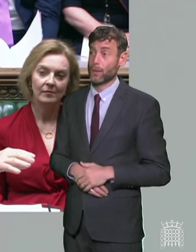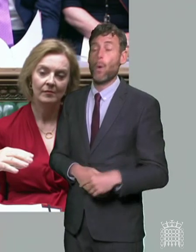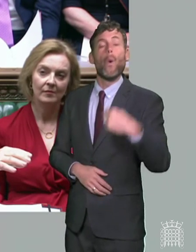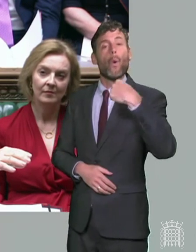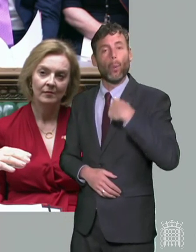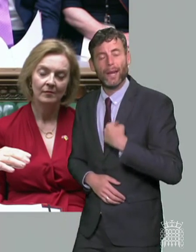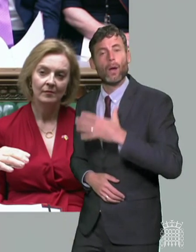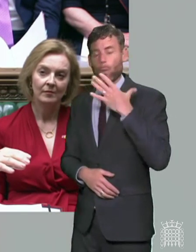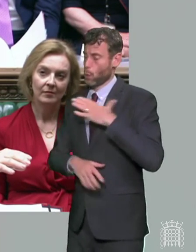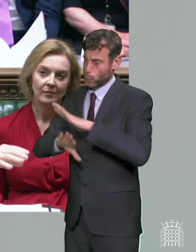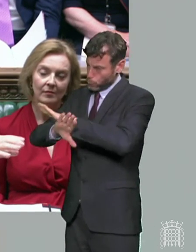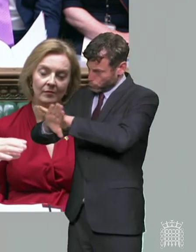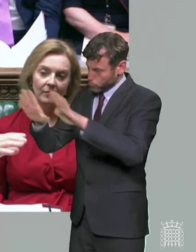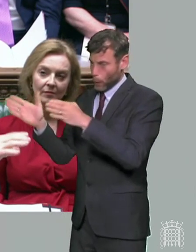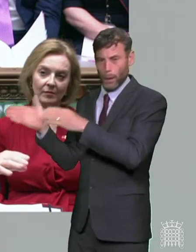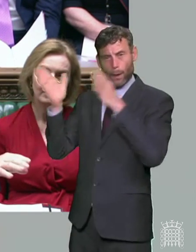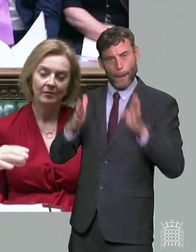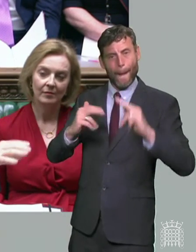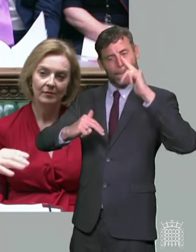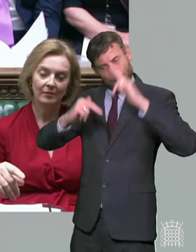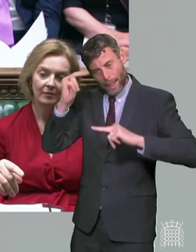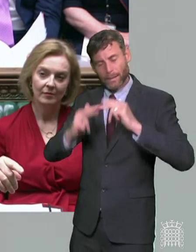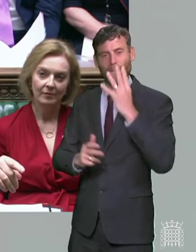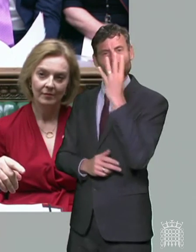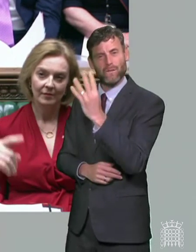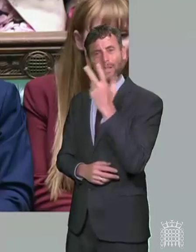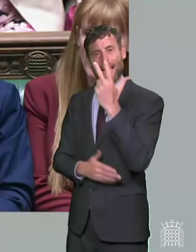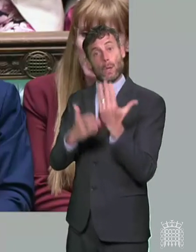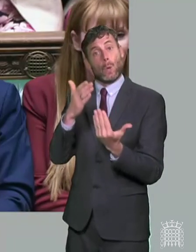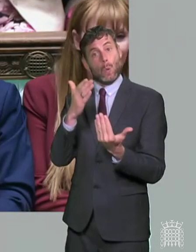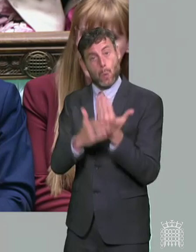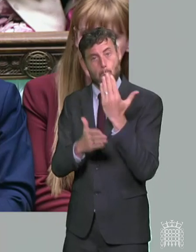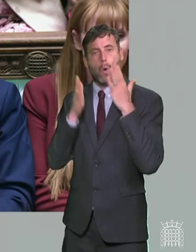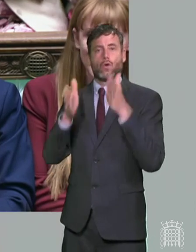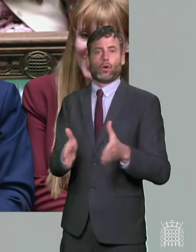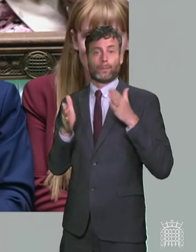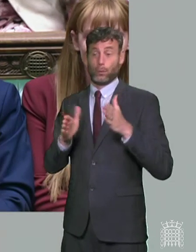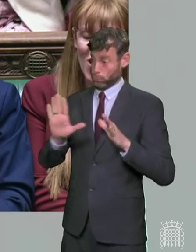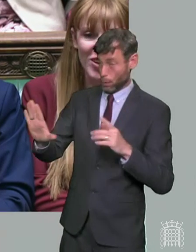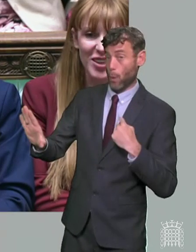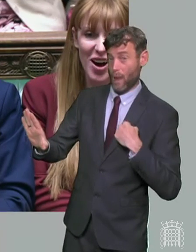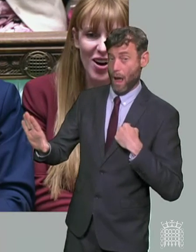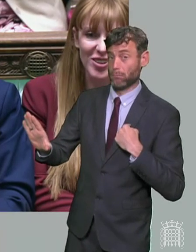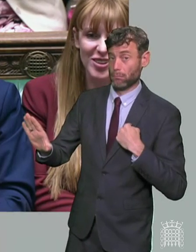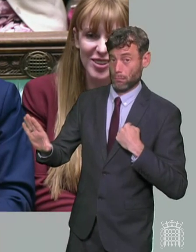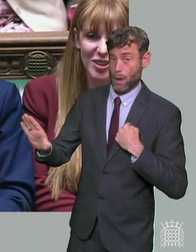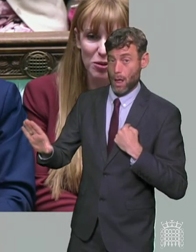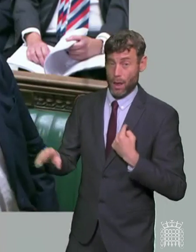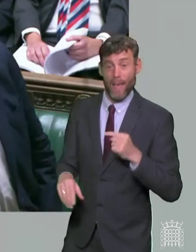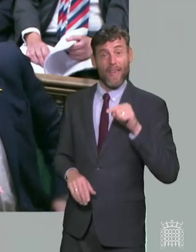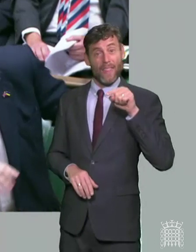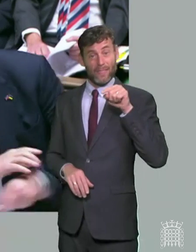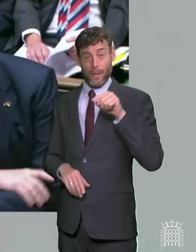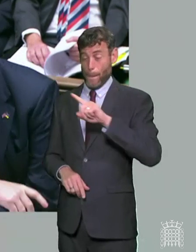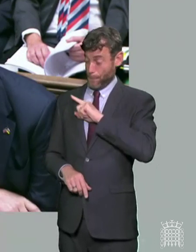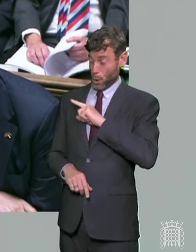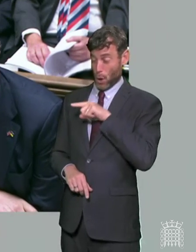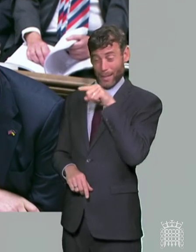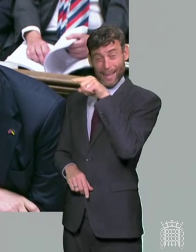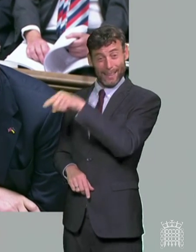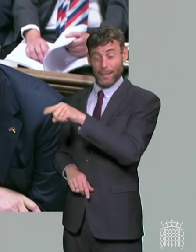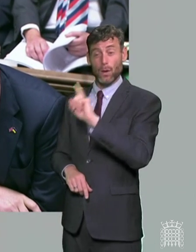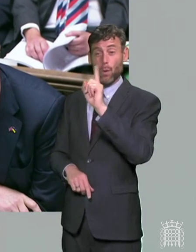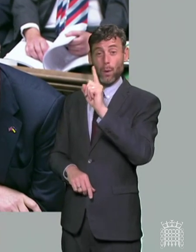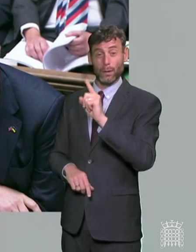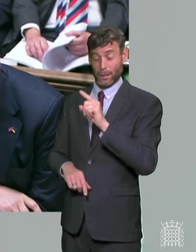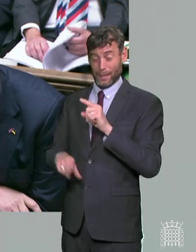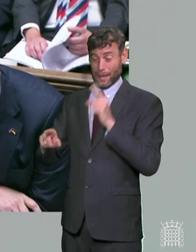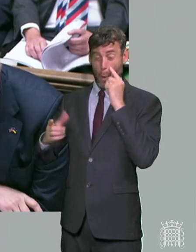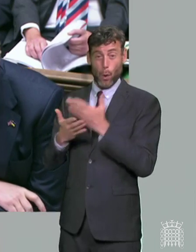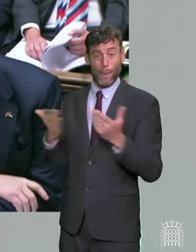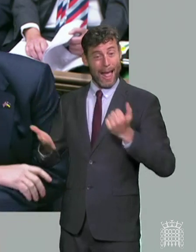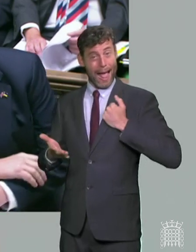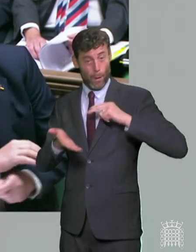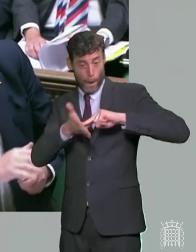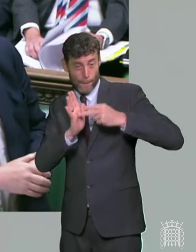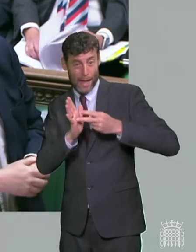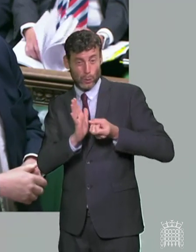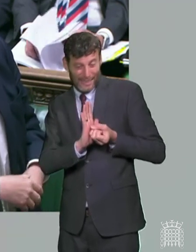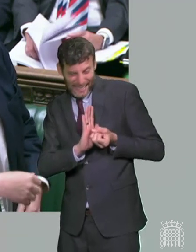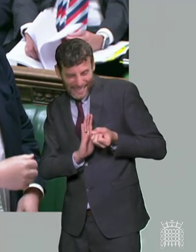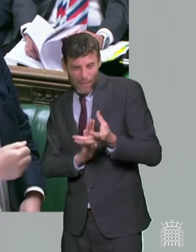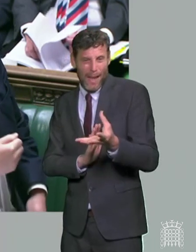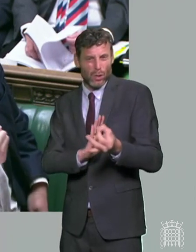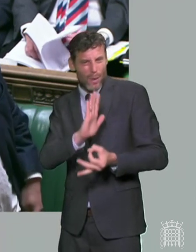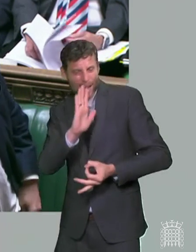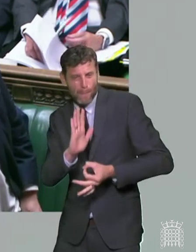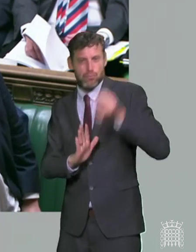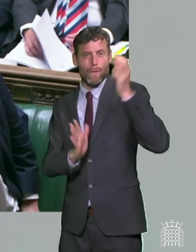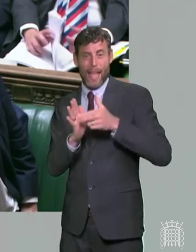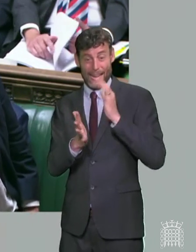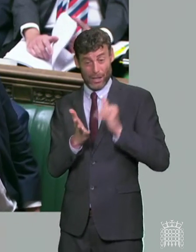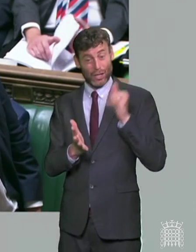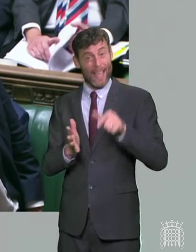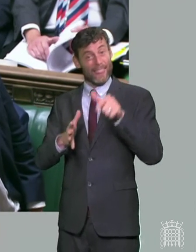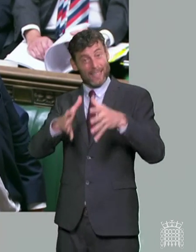They were. What we are doing instead is building 48 new hospitals— Yes, we are—thanks to the biggest capital investment programme in the history of the NHS.